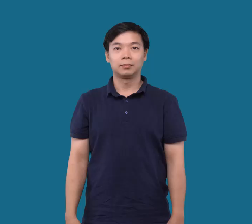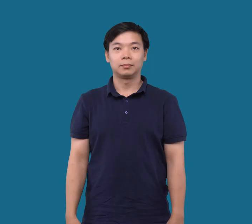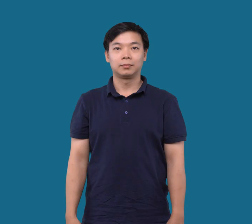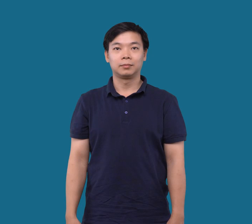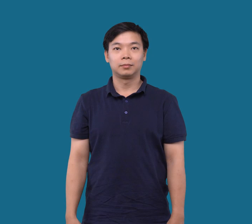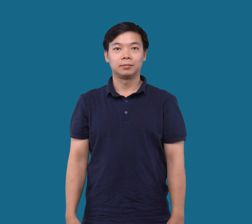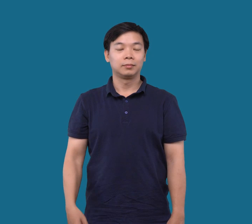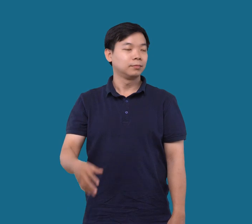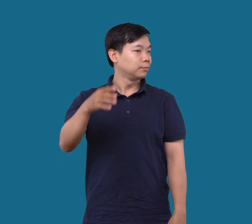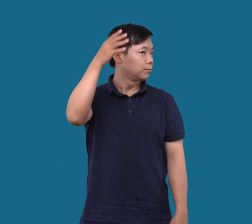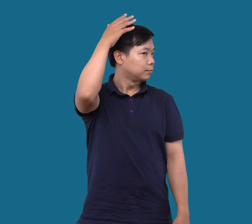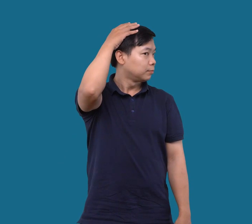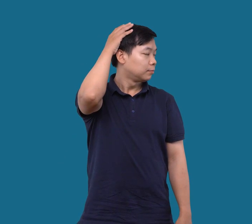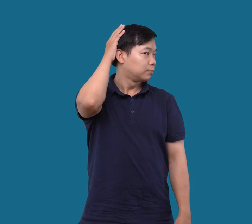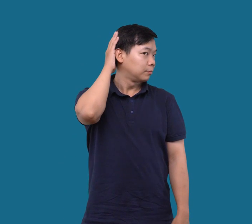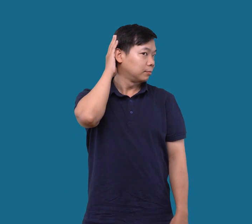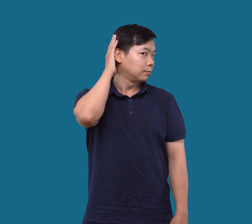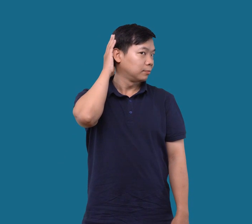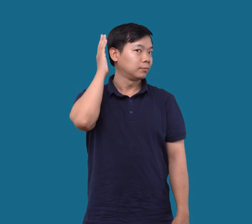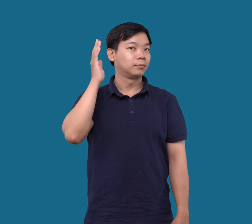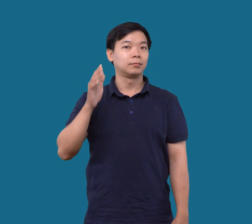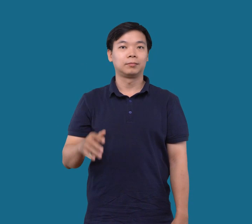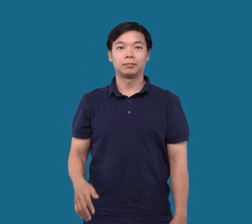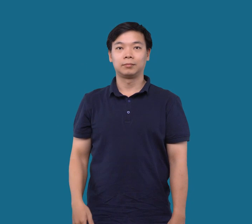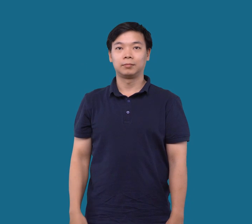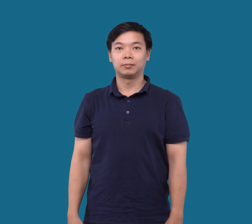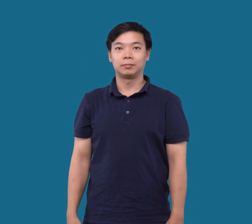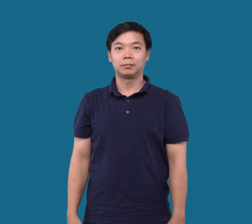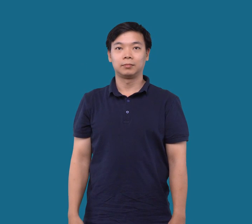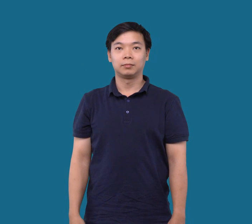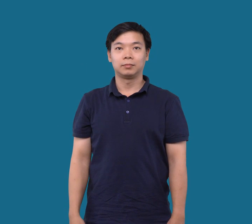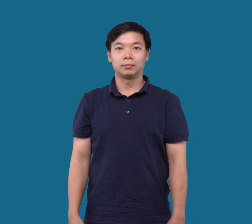mái tóc